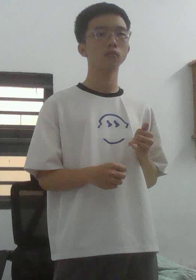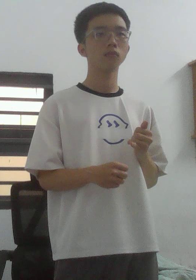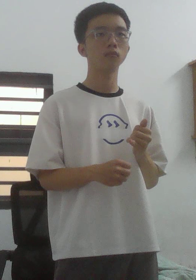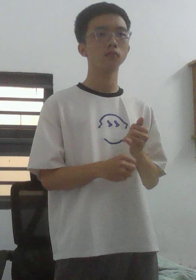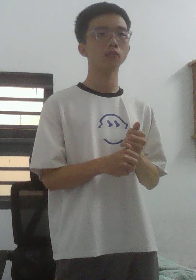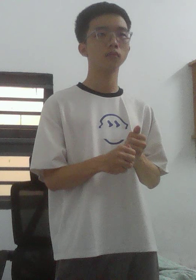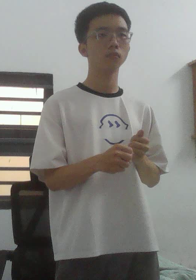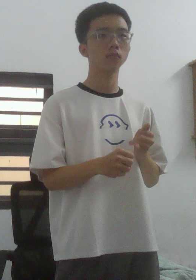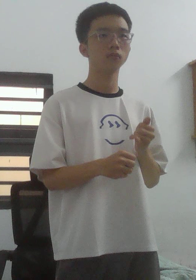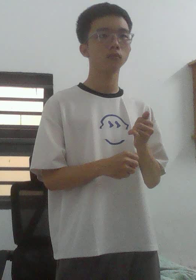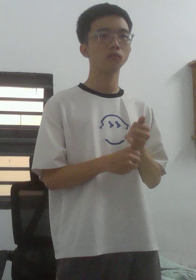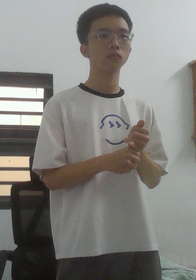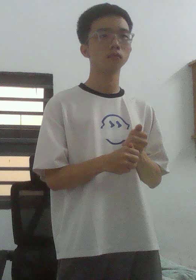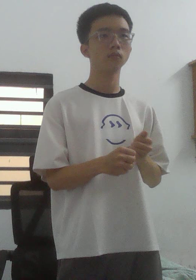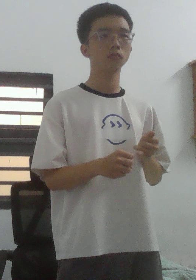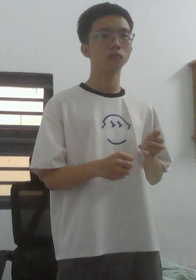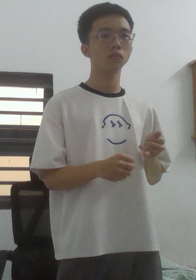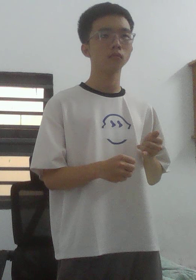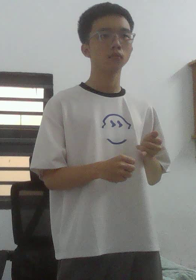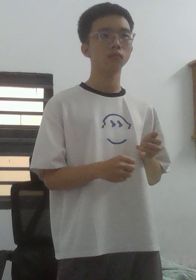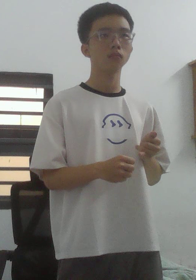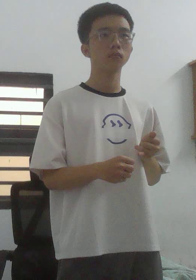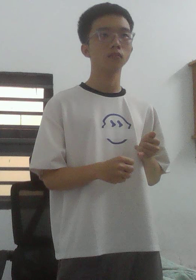cuoi nam